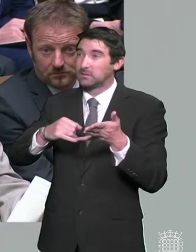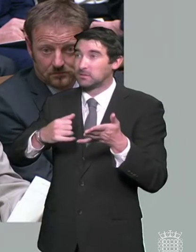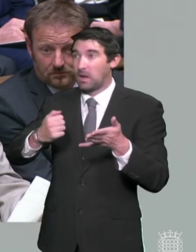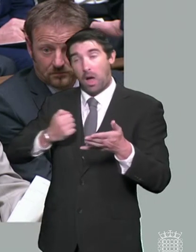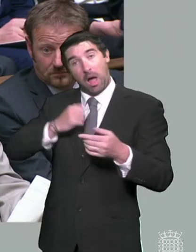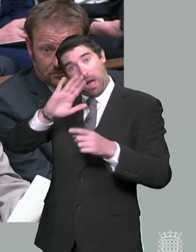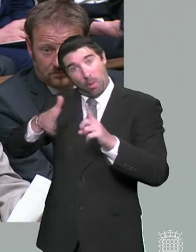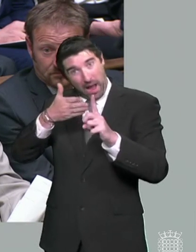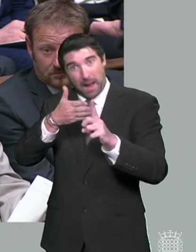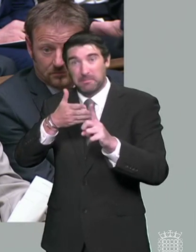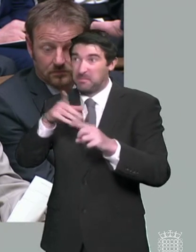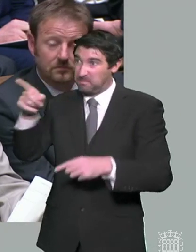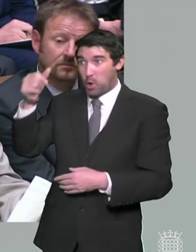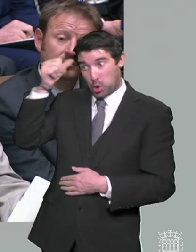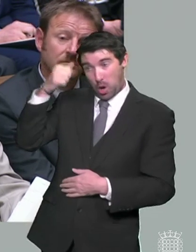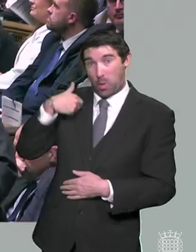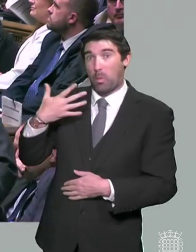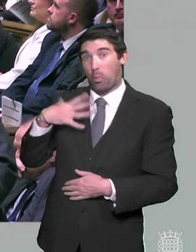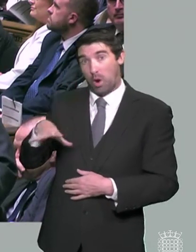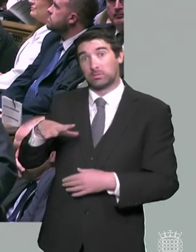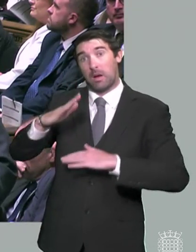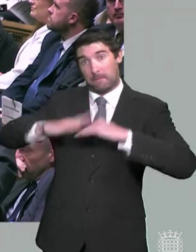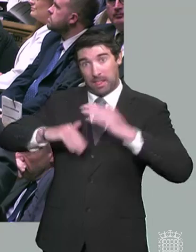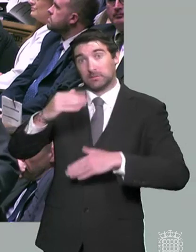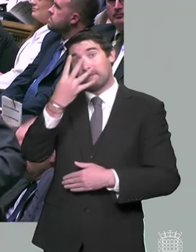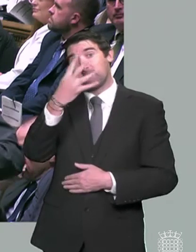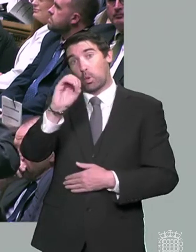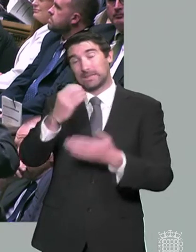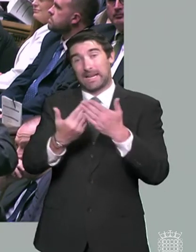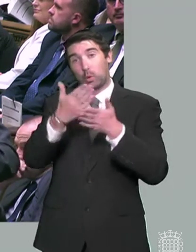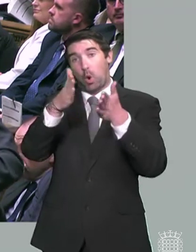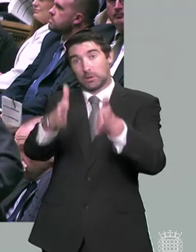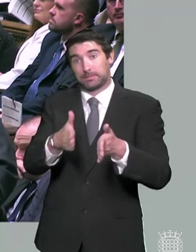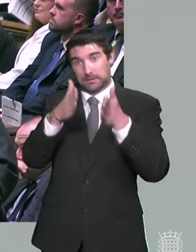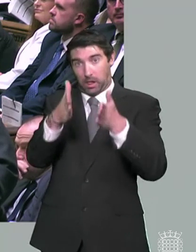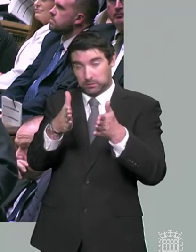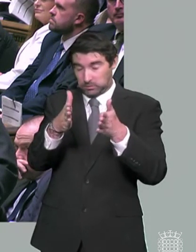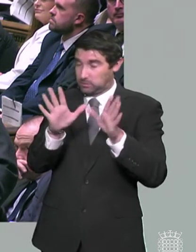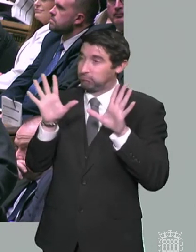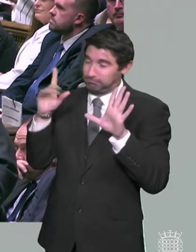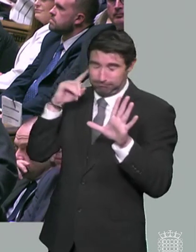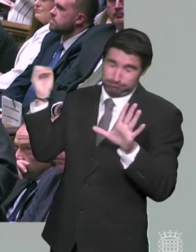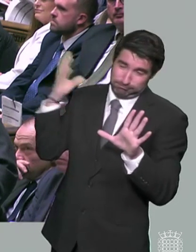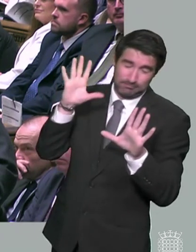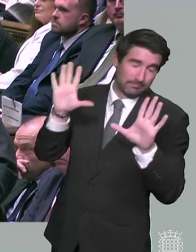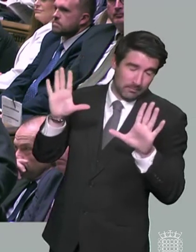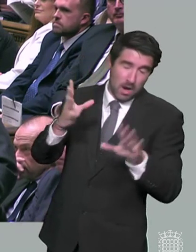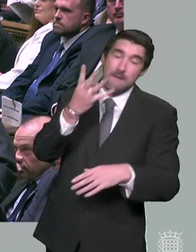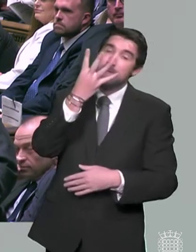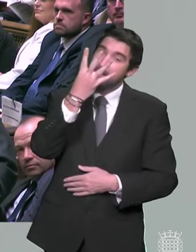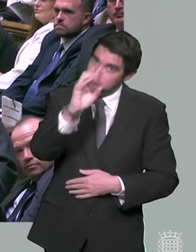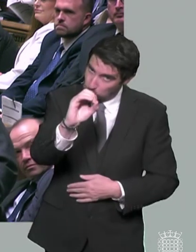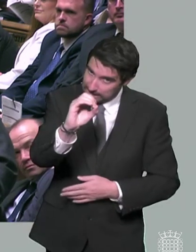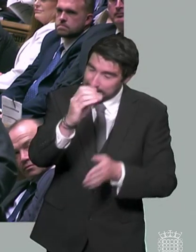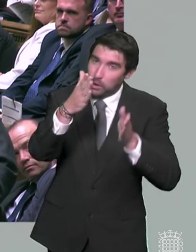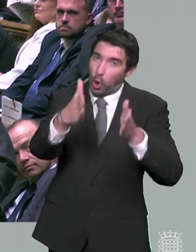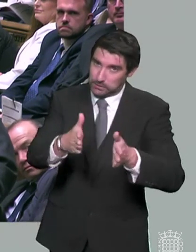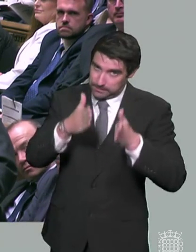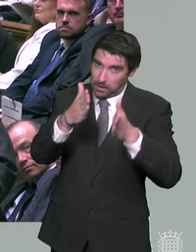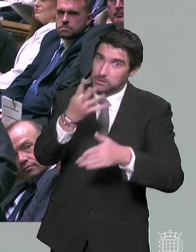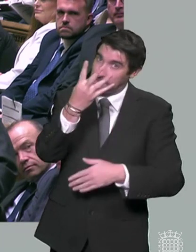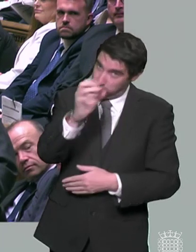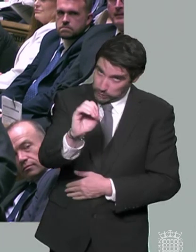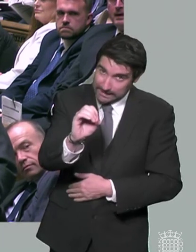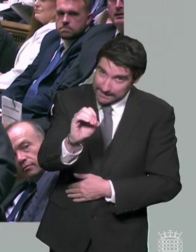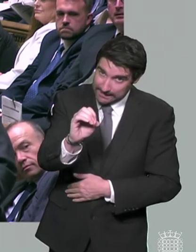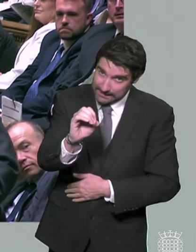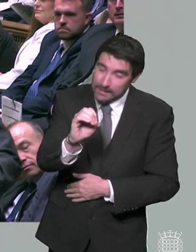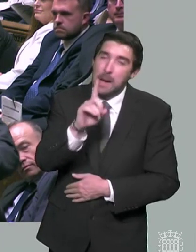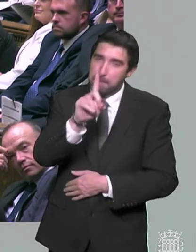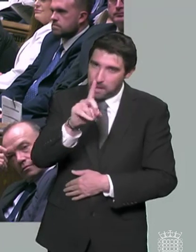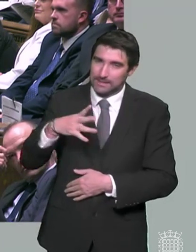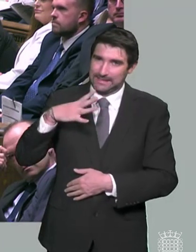We are pushing through, as he knows, 40 hospitals by the— Forty hospitals we are building, and what that needs is the funding.